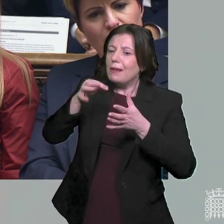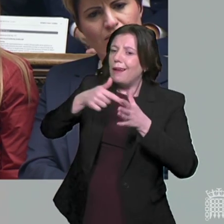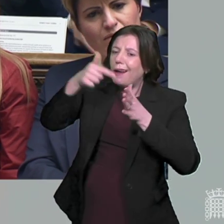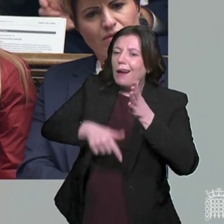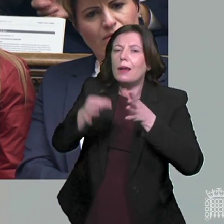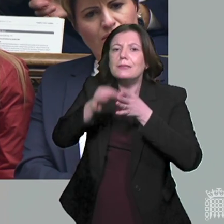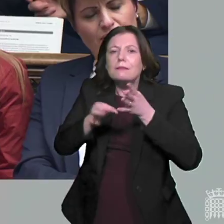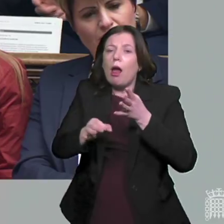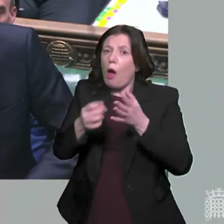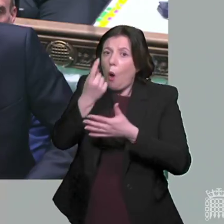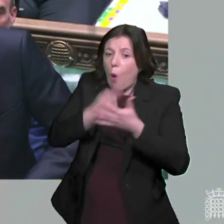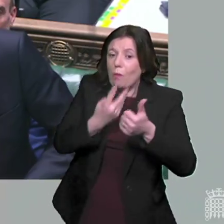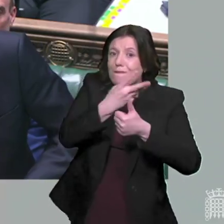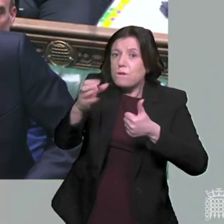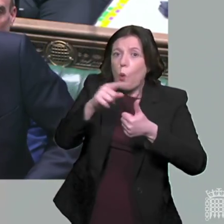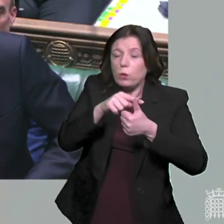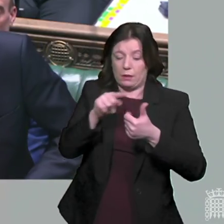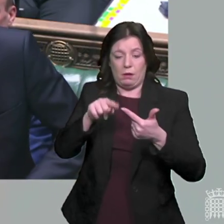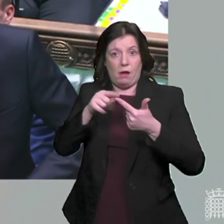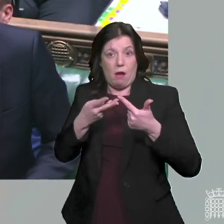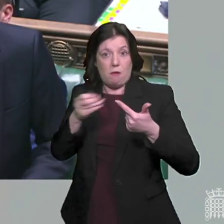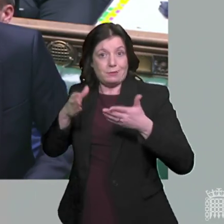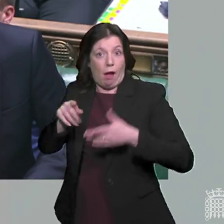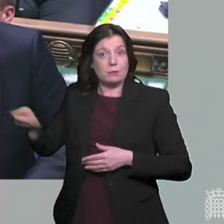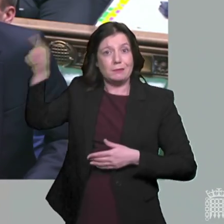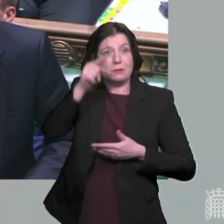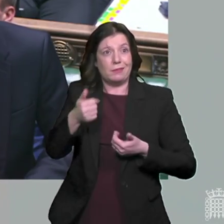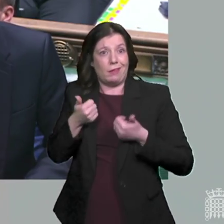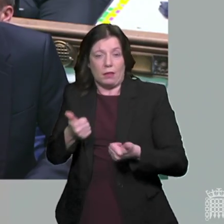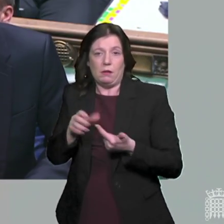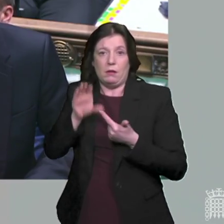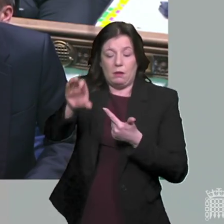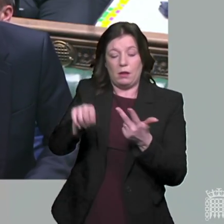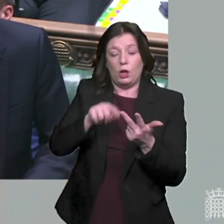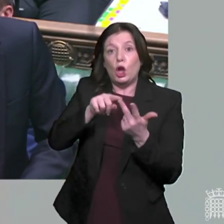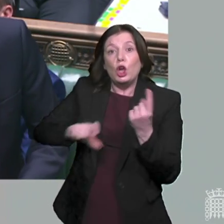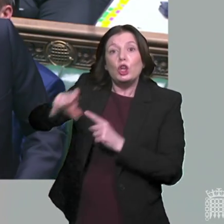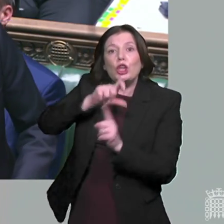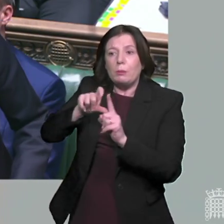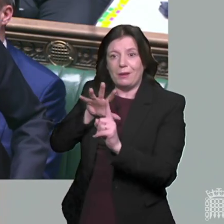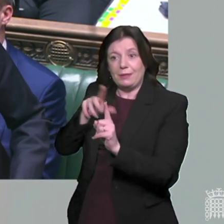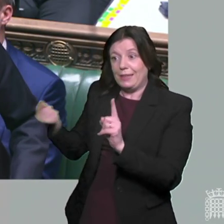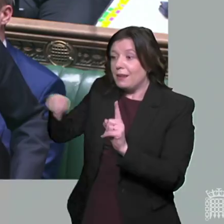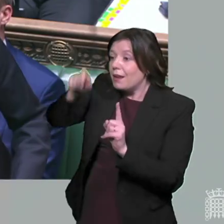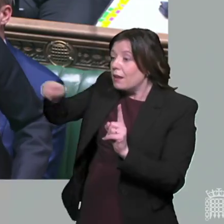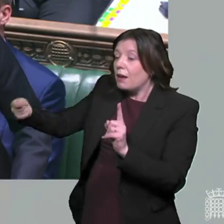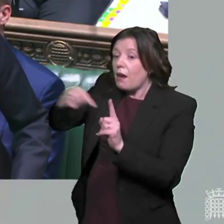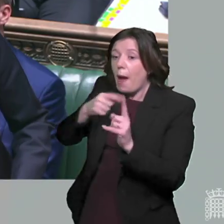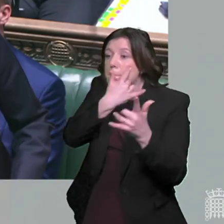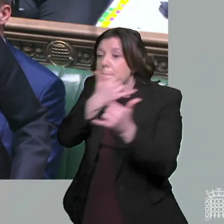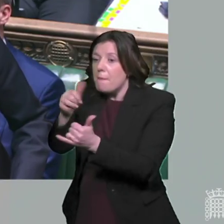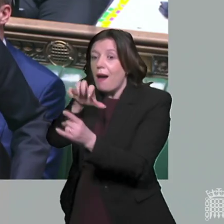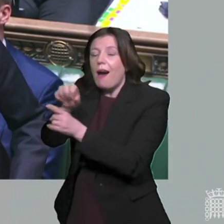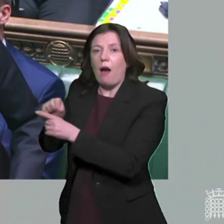It is not just the 40 hospitals but the 90 upgrades around the country, and up to 300 community diagnostic centres and elective surgical hubs.